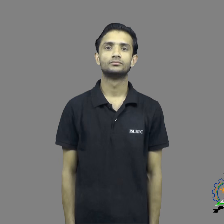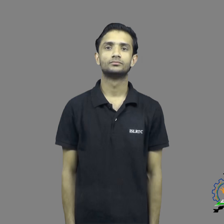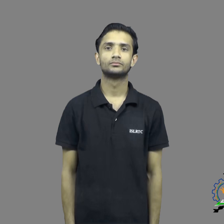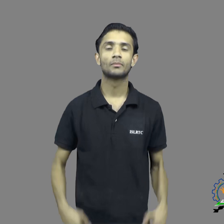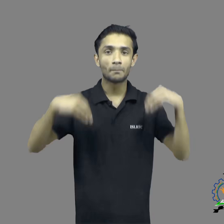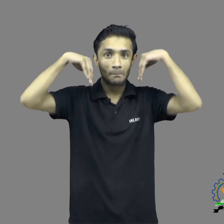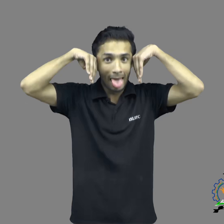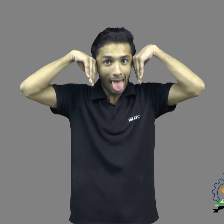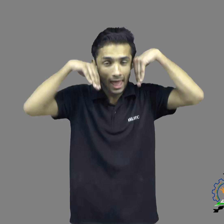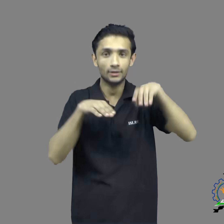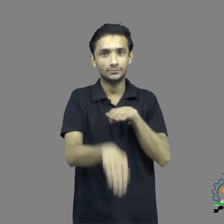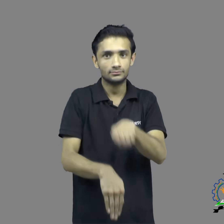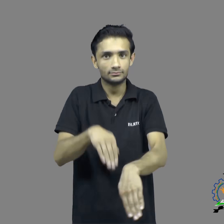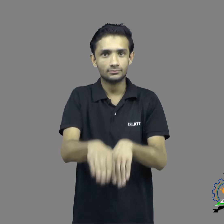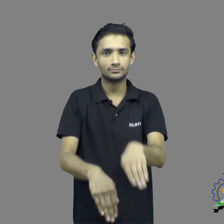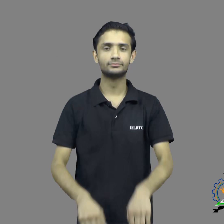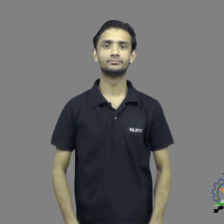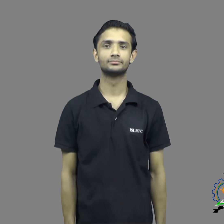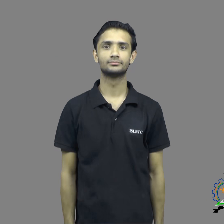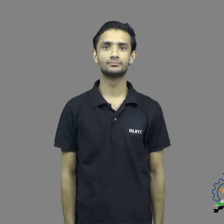Donkey